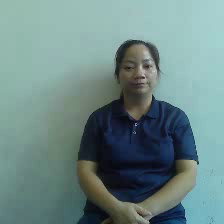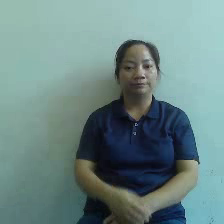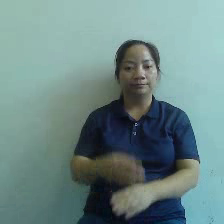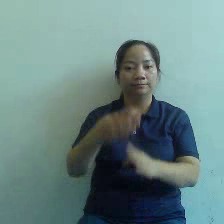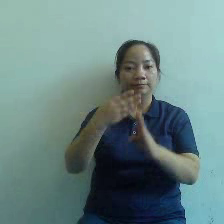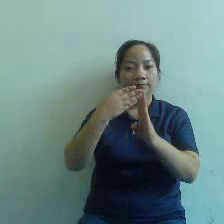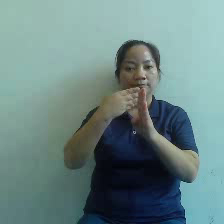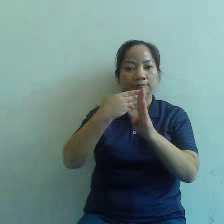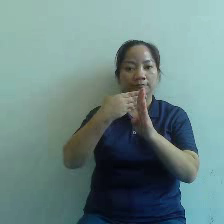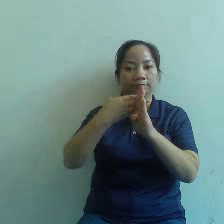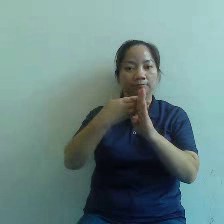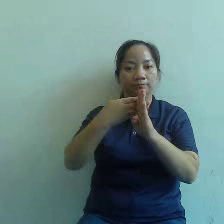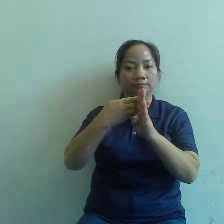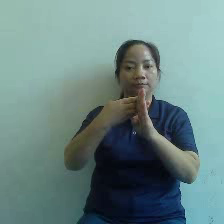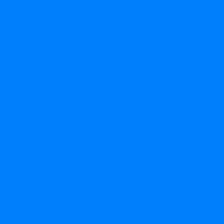Trường học